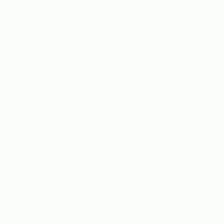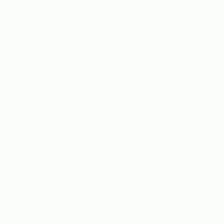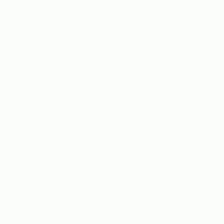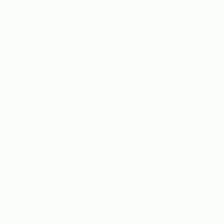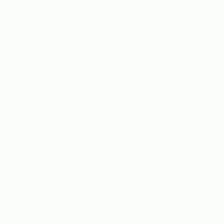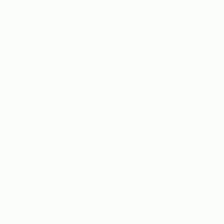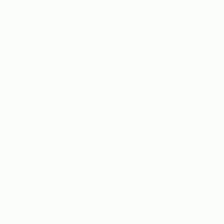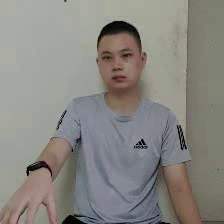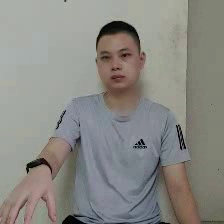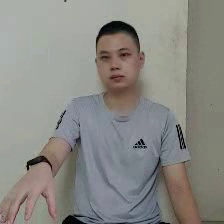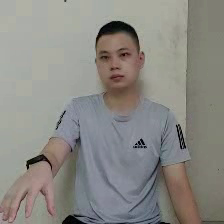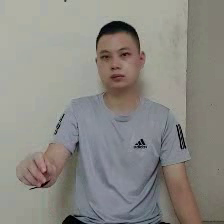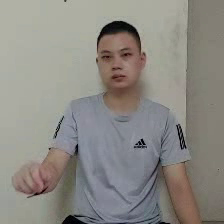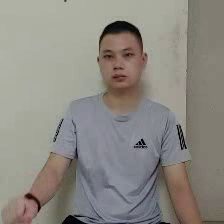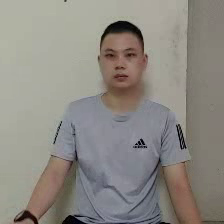Áp dụng